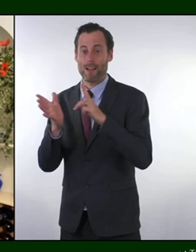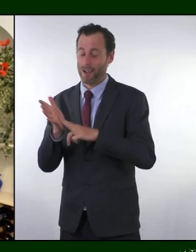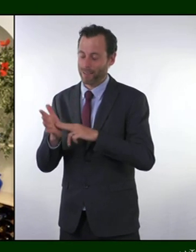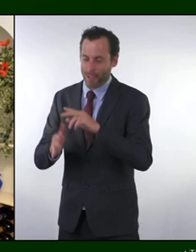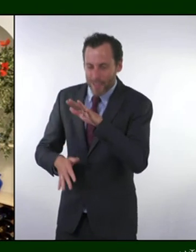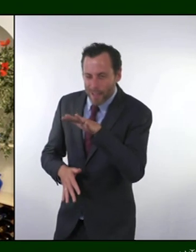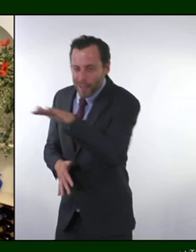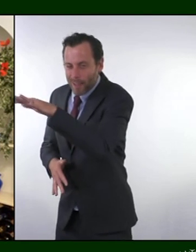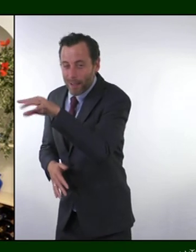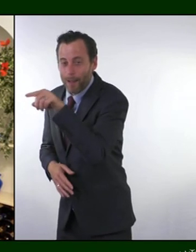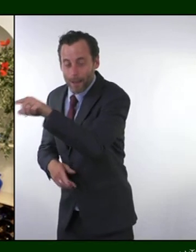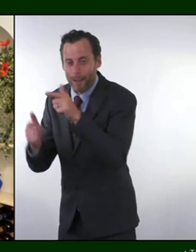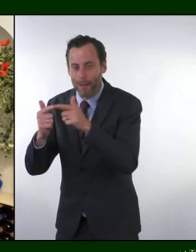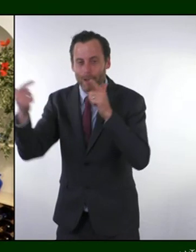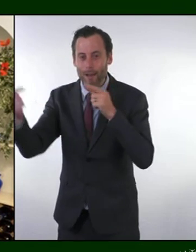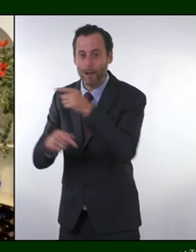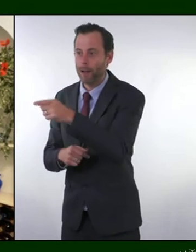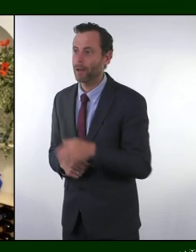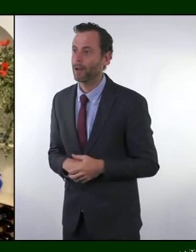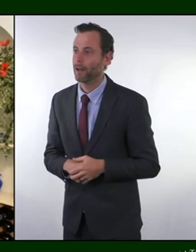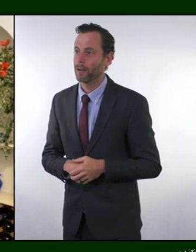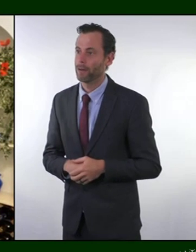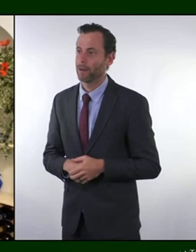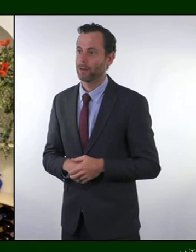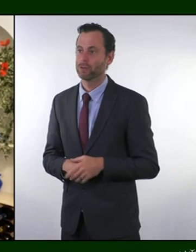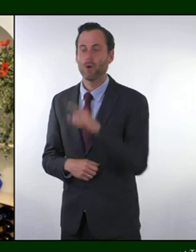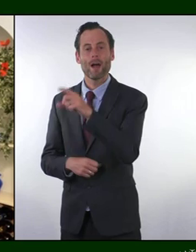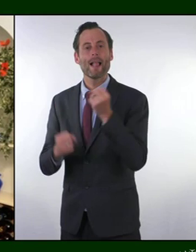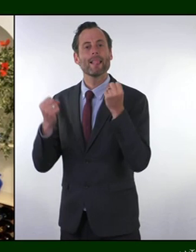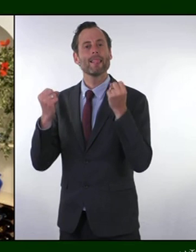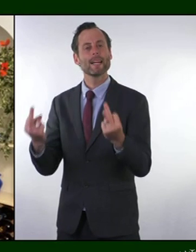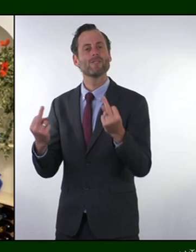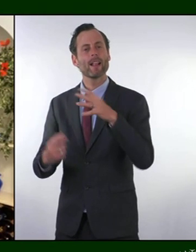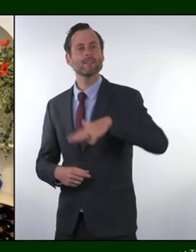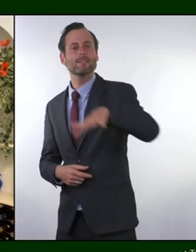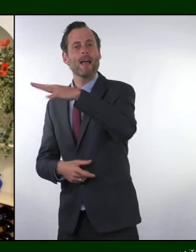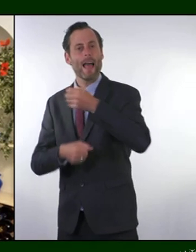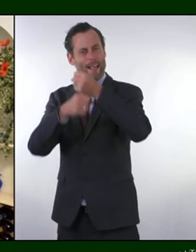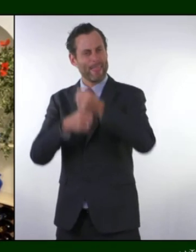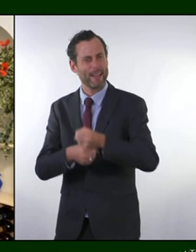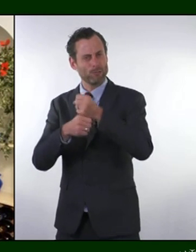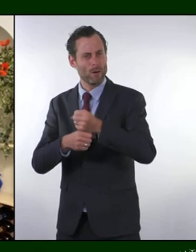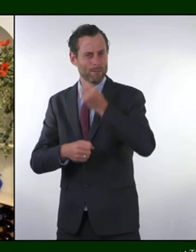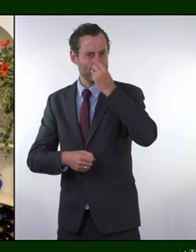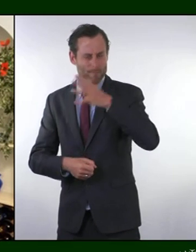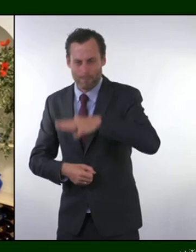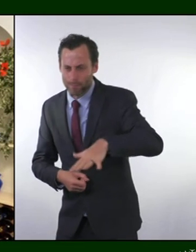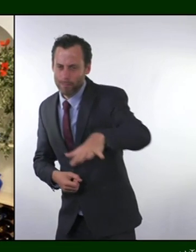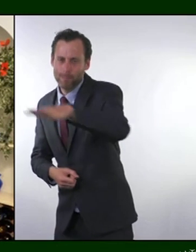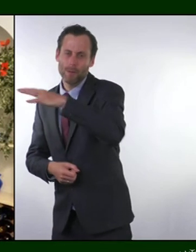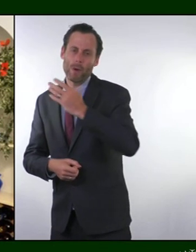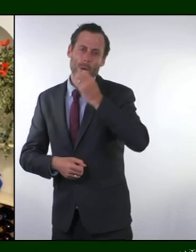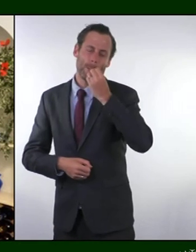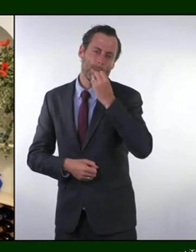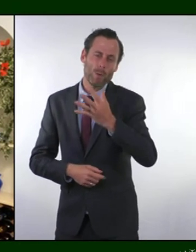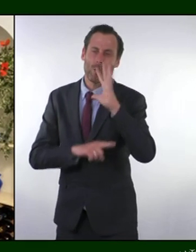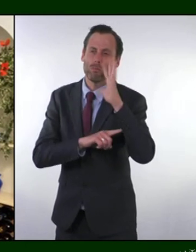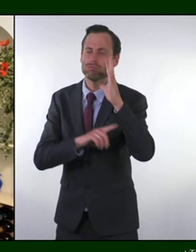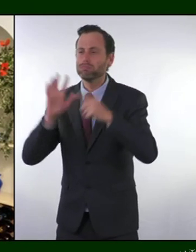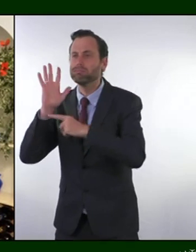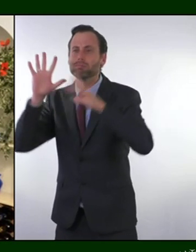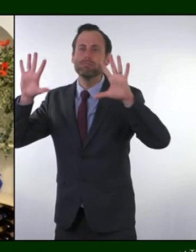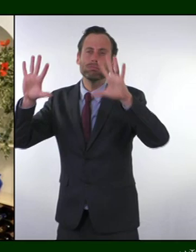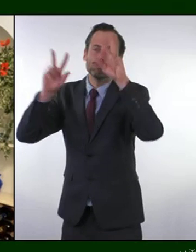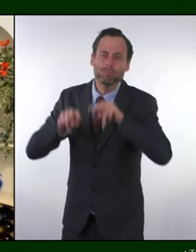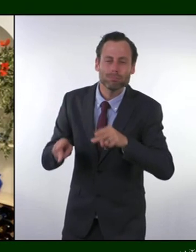It is not just the 800-year-old Lichfield cathedral that we have; we also have the beautiful leafy lanes, wonderful restaurants and bars.